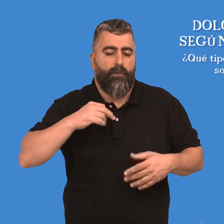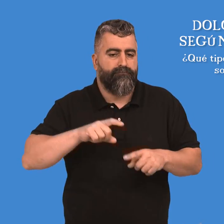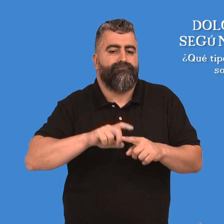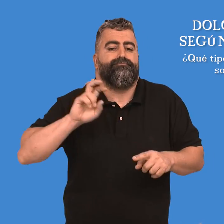tipo